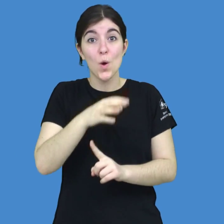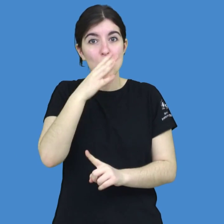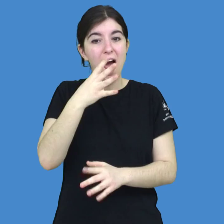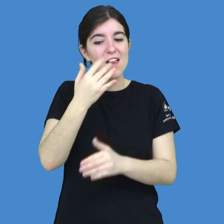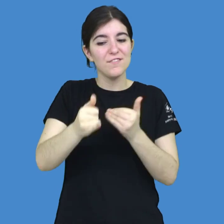motivo